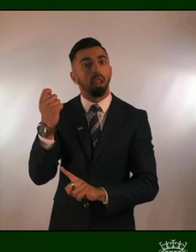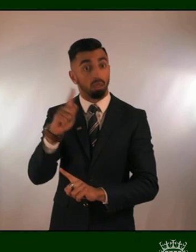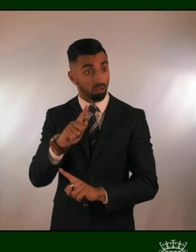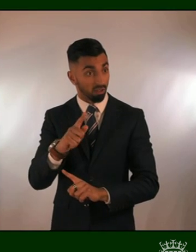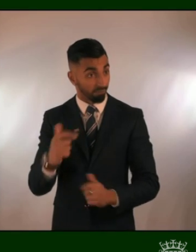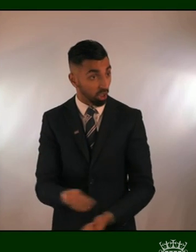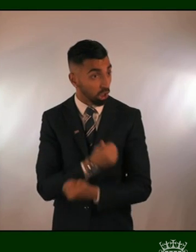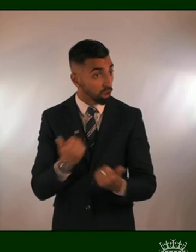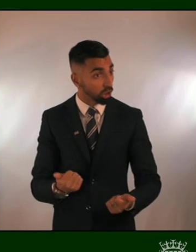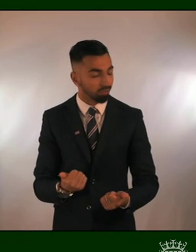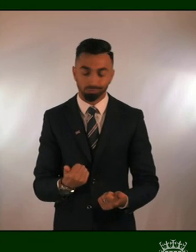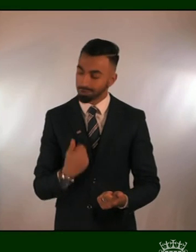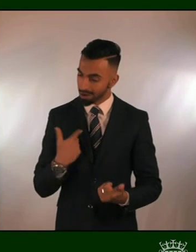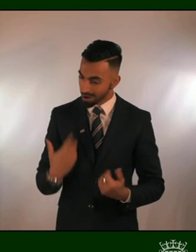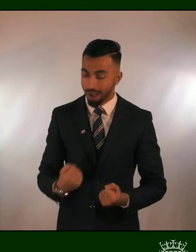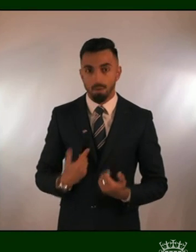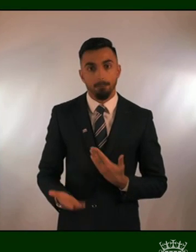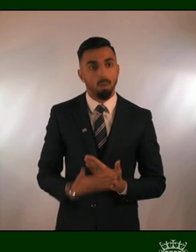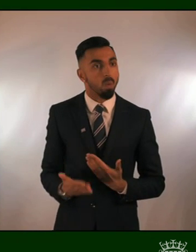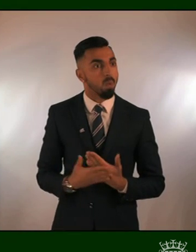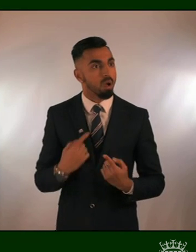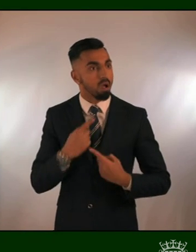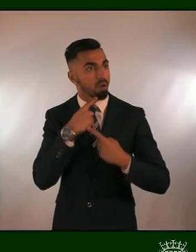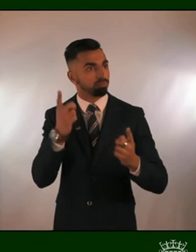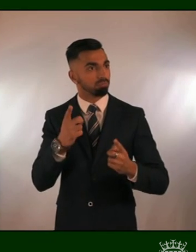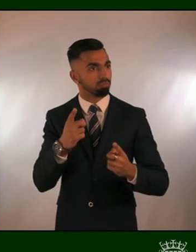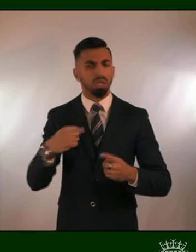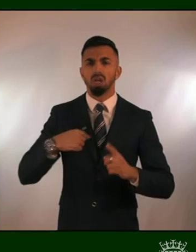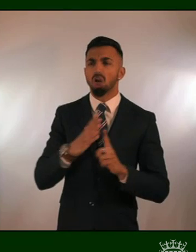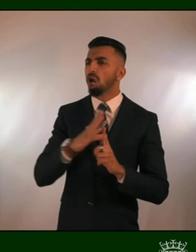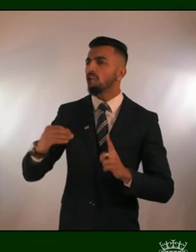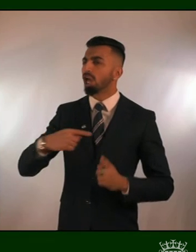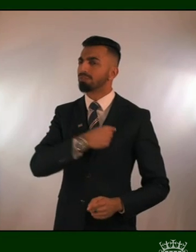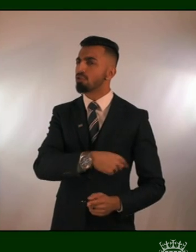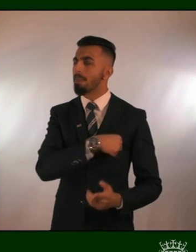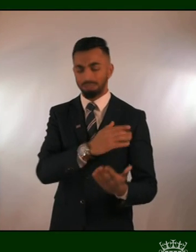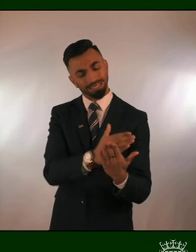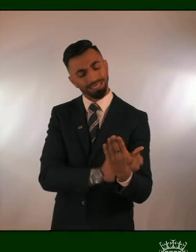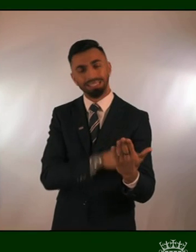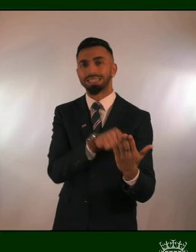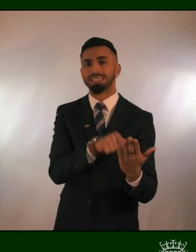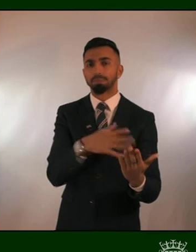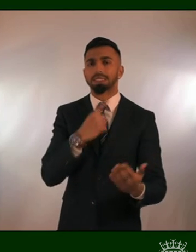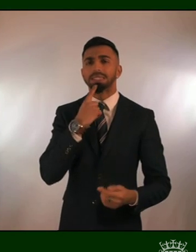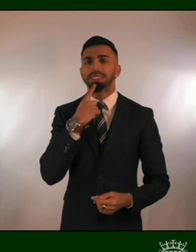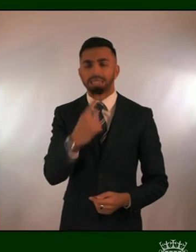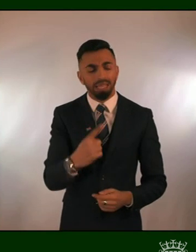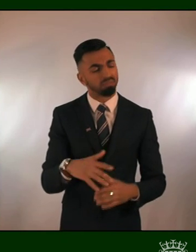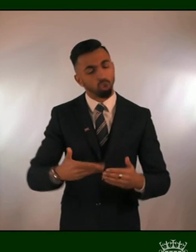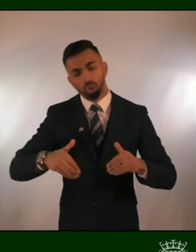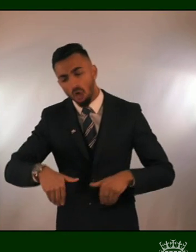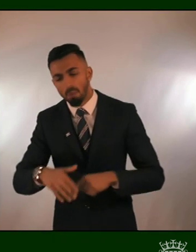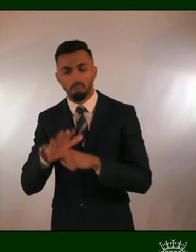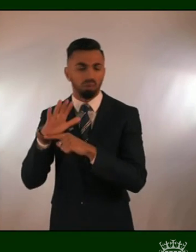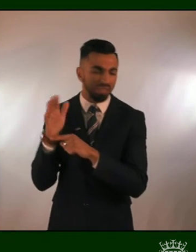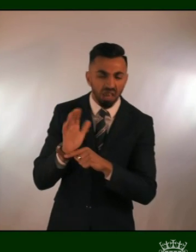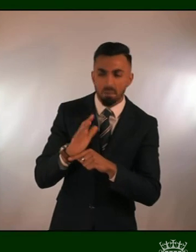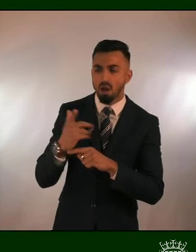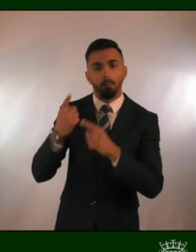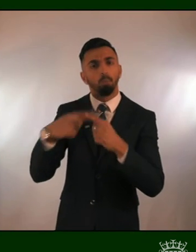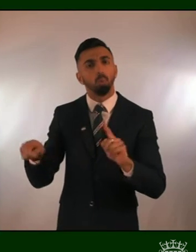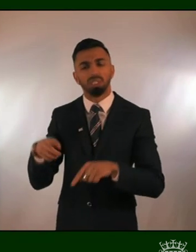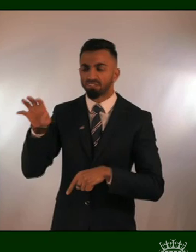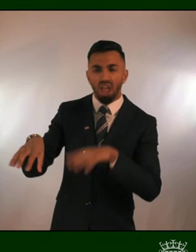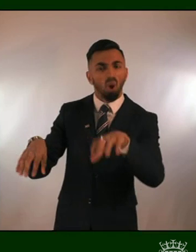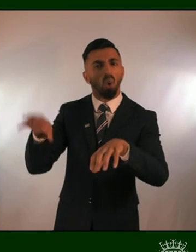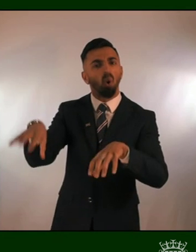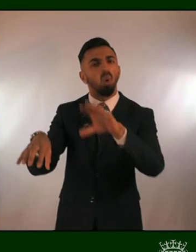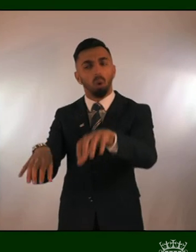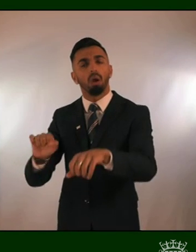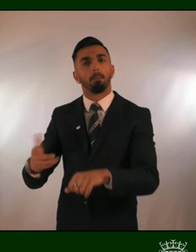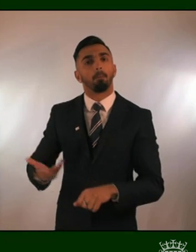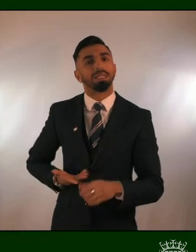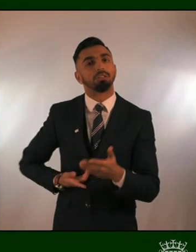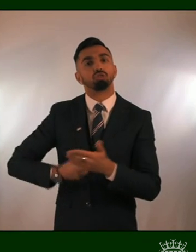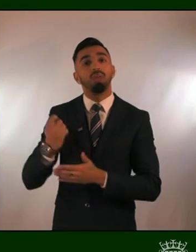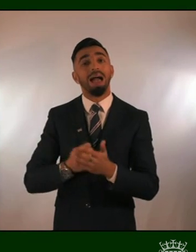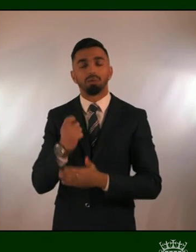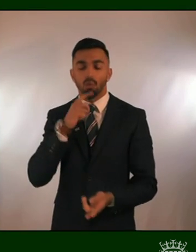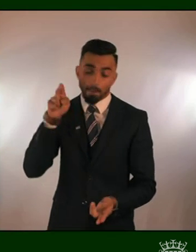Our manifesto promised that for shops, cinemas, restaurants, and music venues with a rateable value of less than £51,000, we would increase the business rates retail discount to 50%.